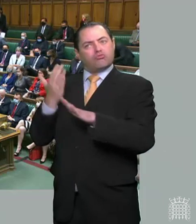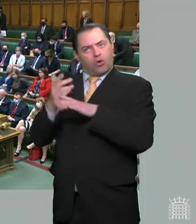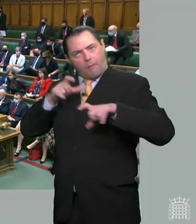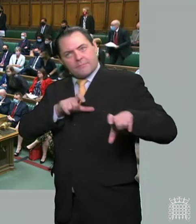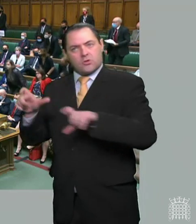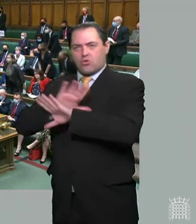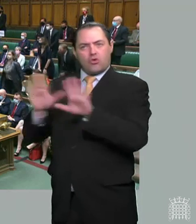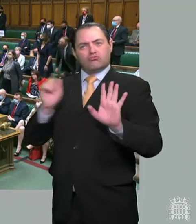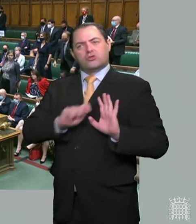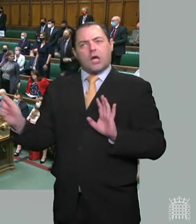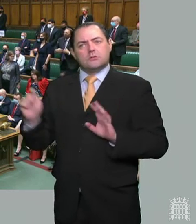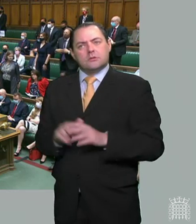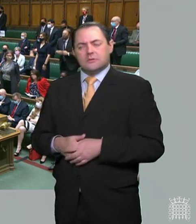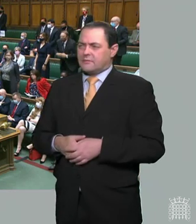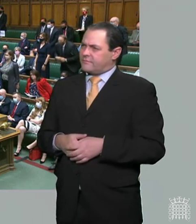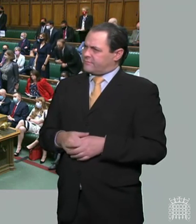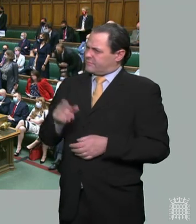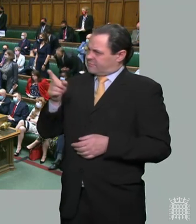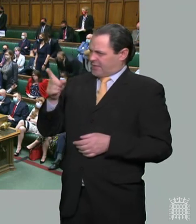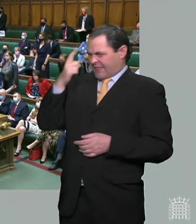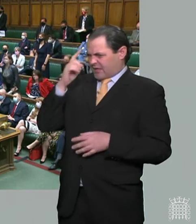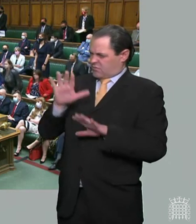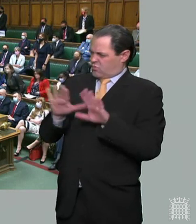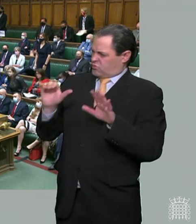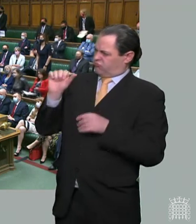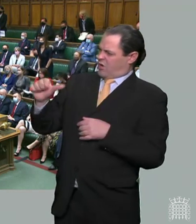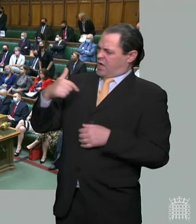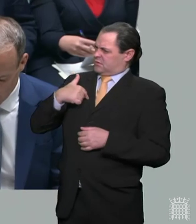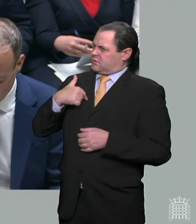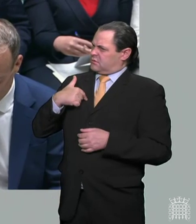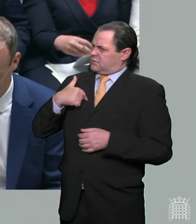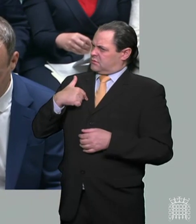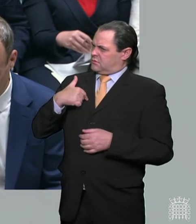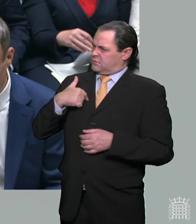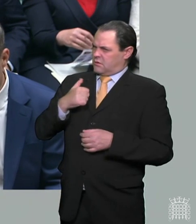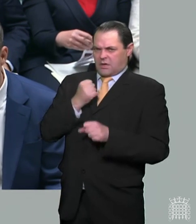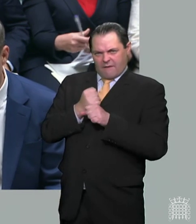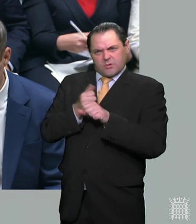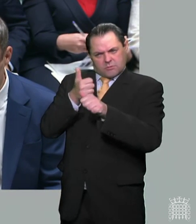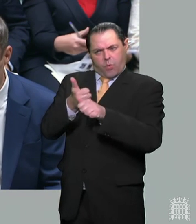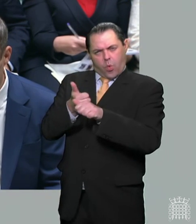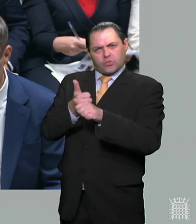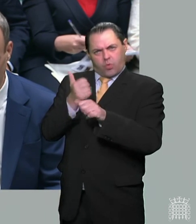I do not think it quite right to say that the Government have not been supporting workers.